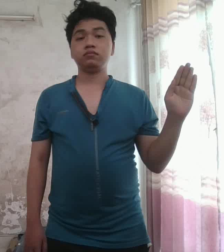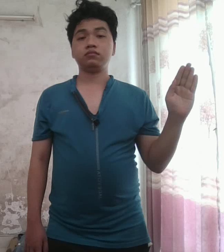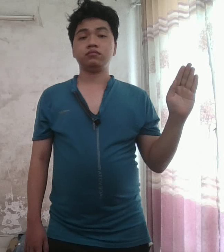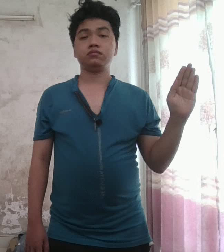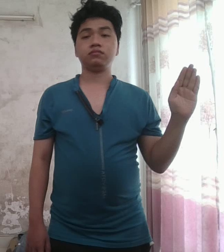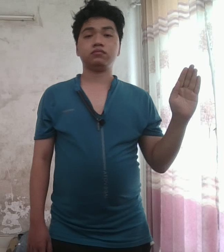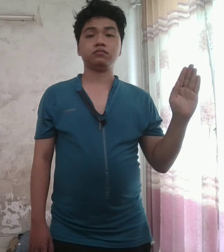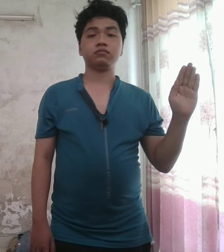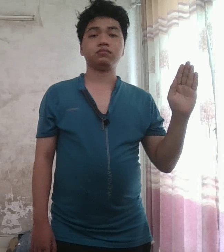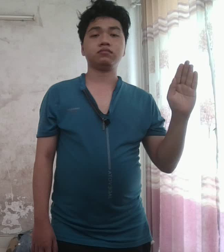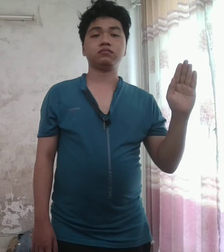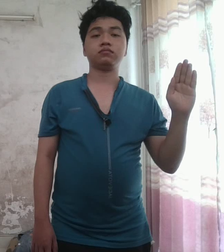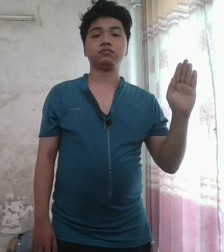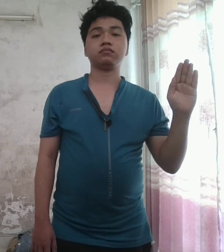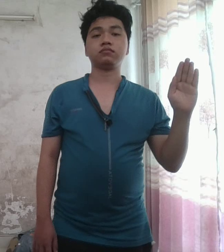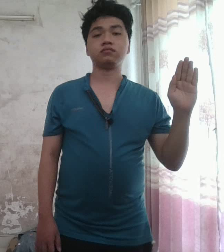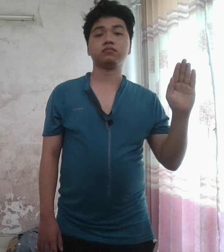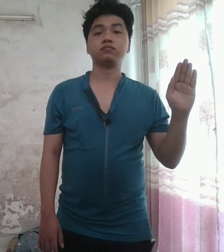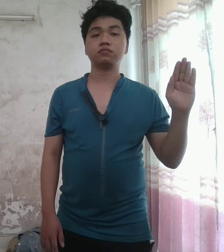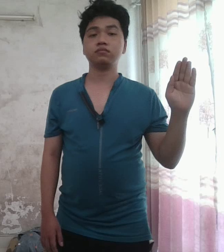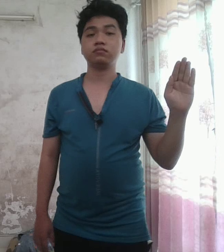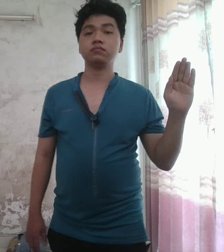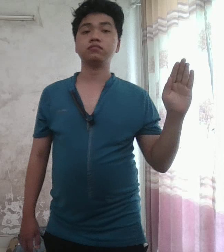b